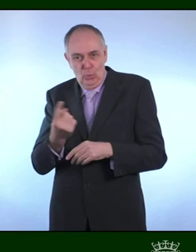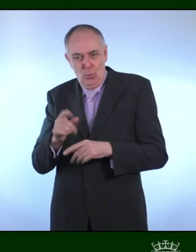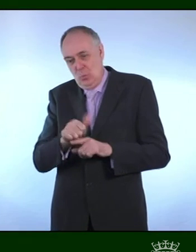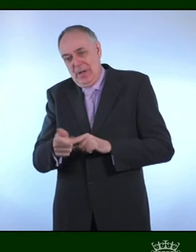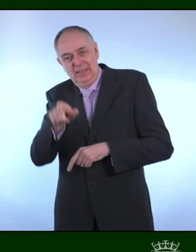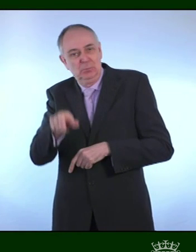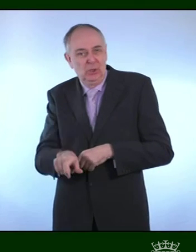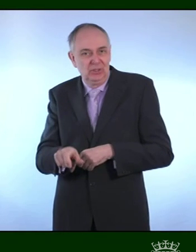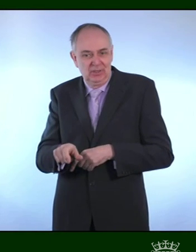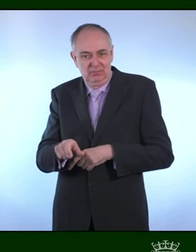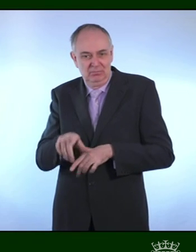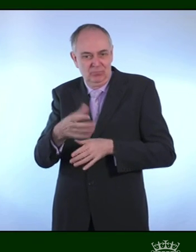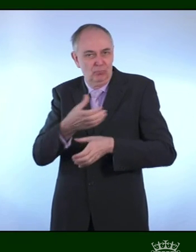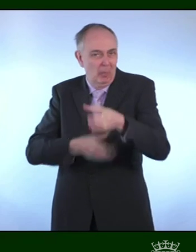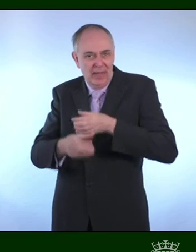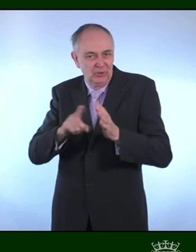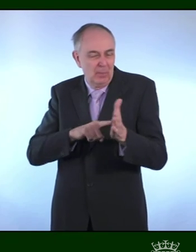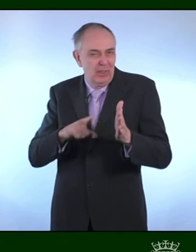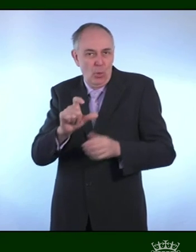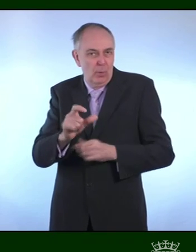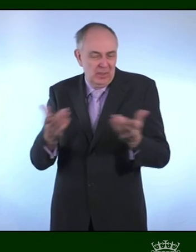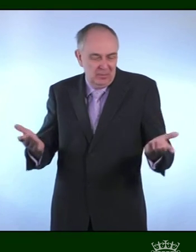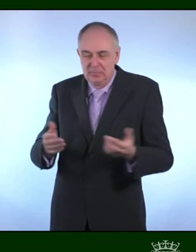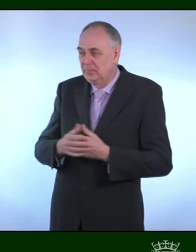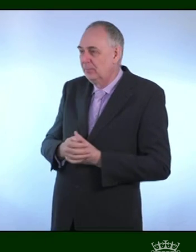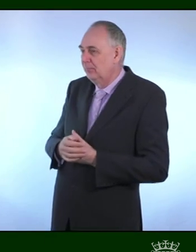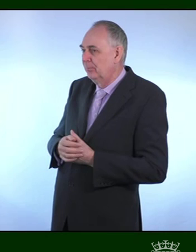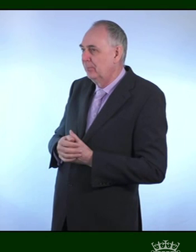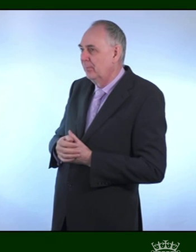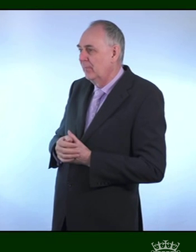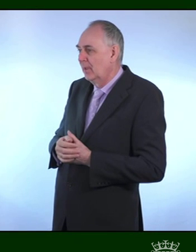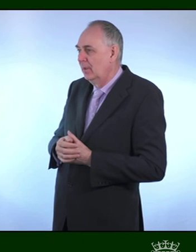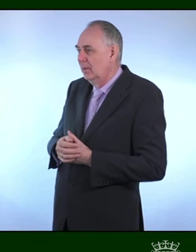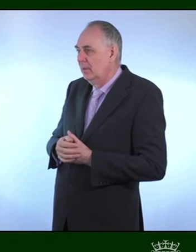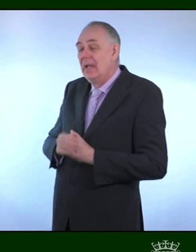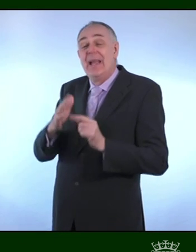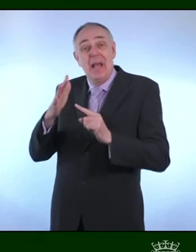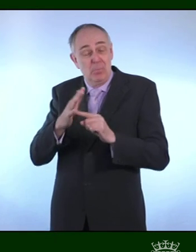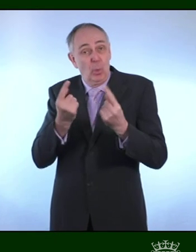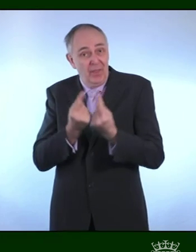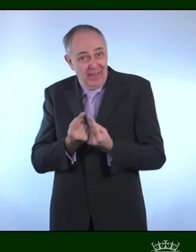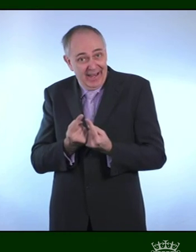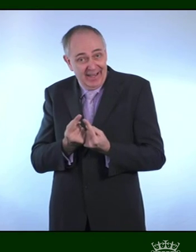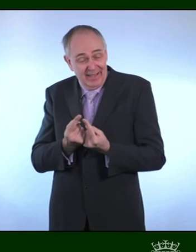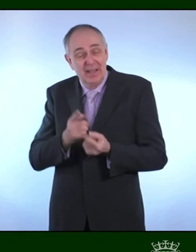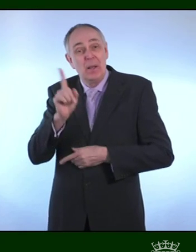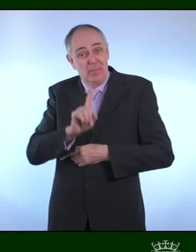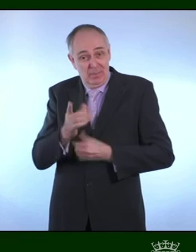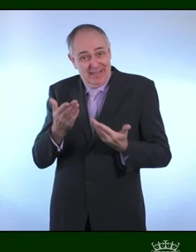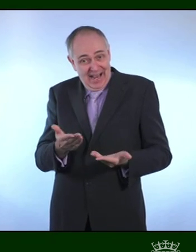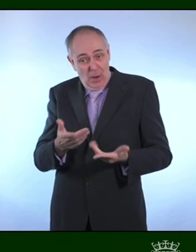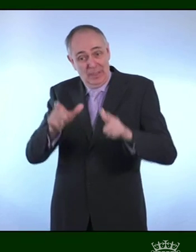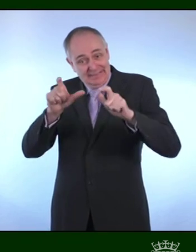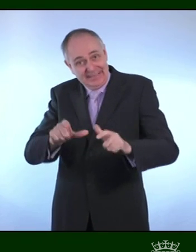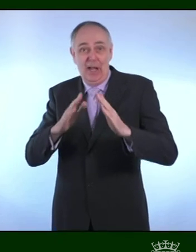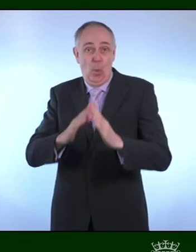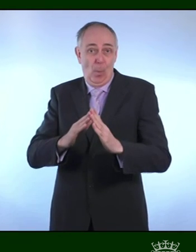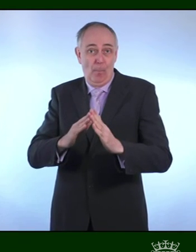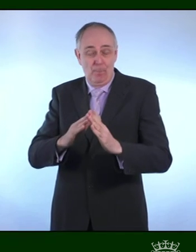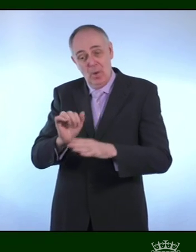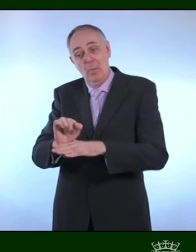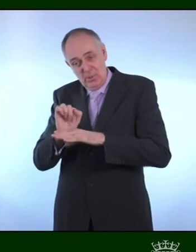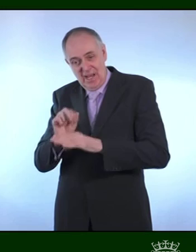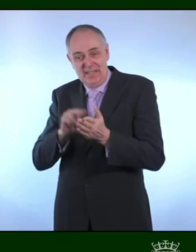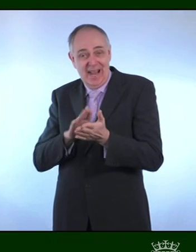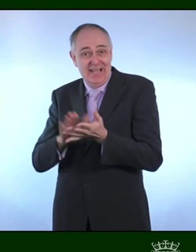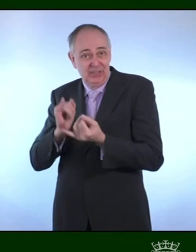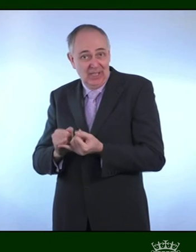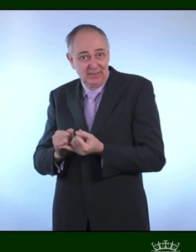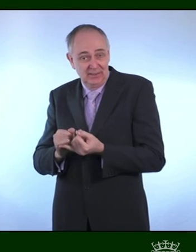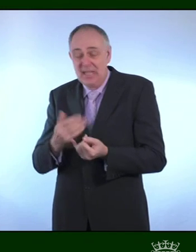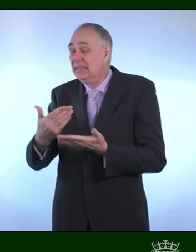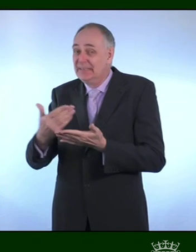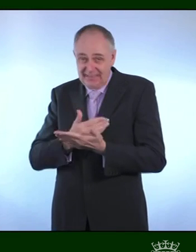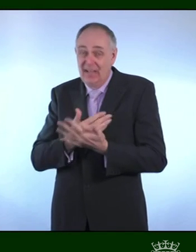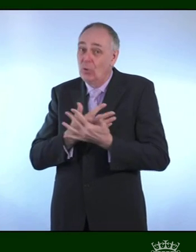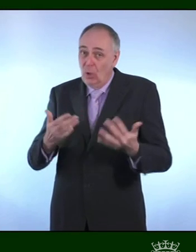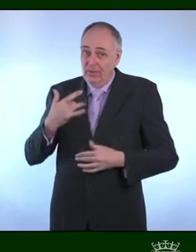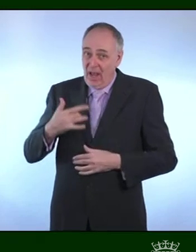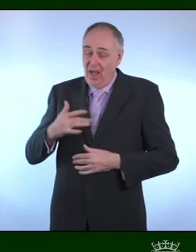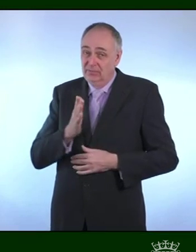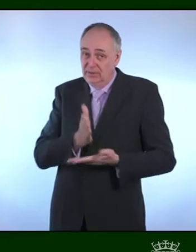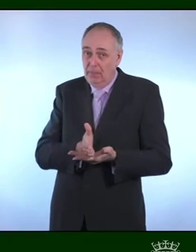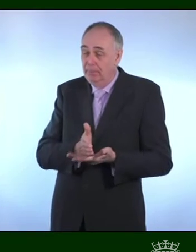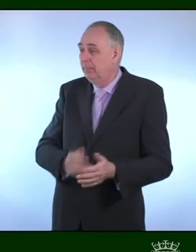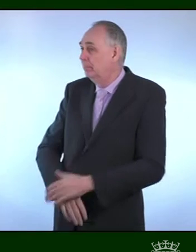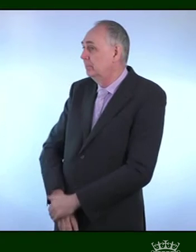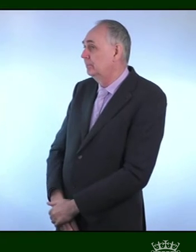The most important thing that we can all do is stay at home to protect our NHS and to save many thousands of lives.